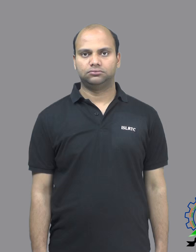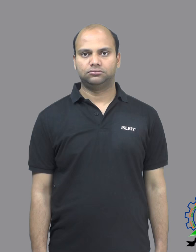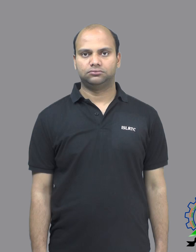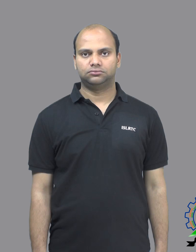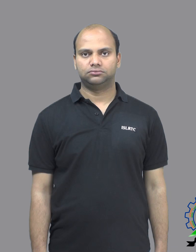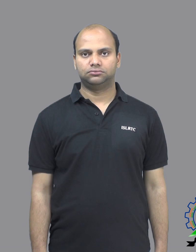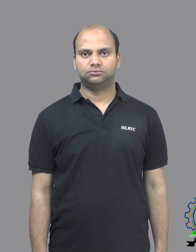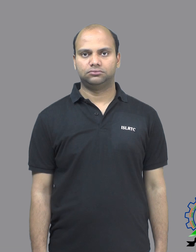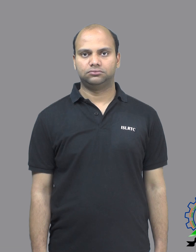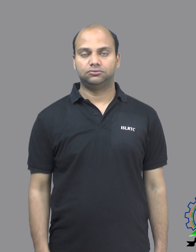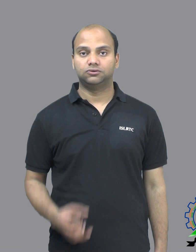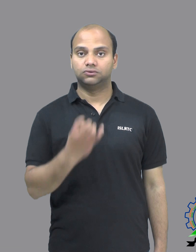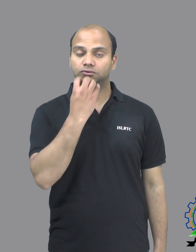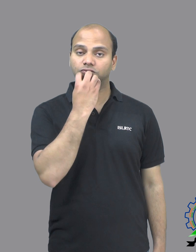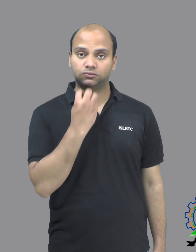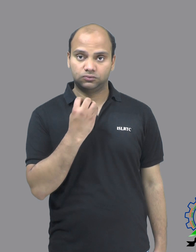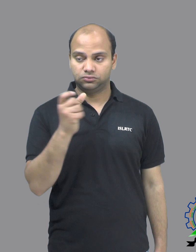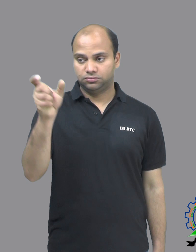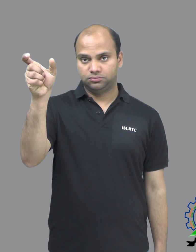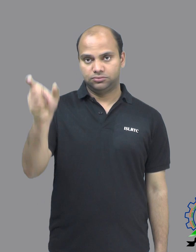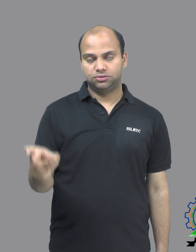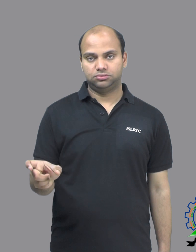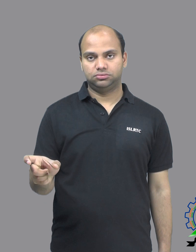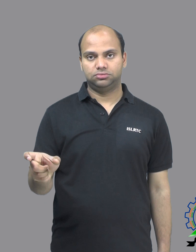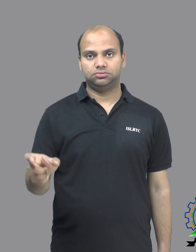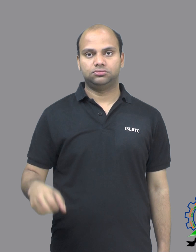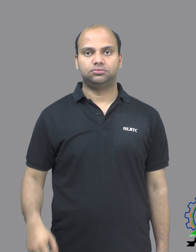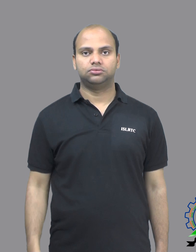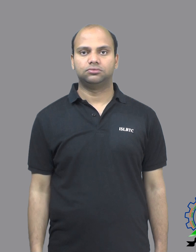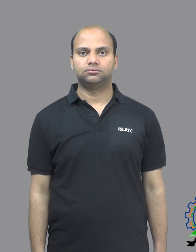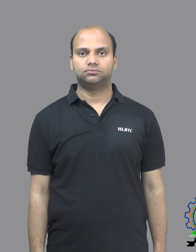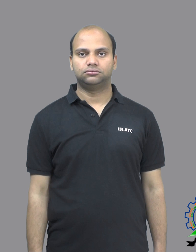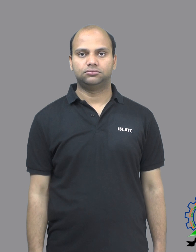Jew